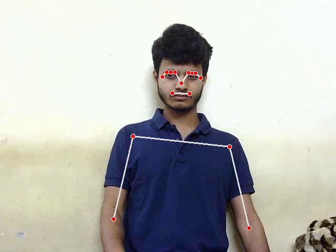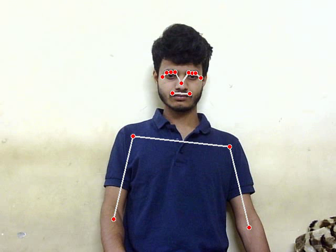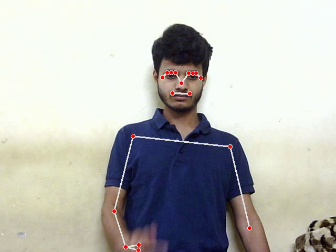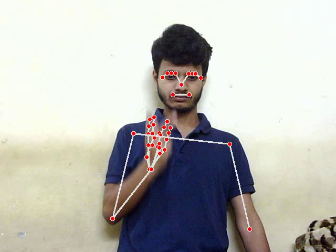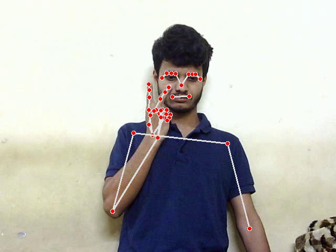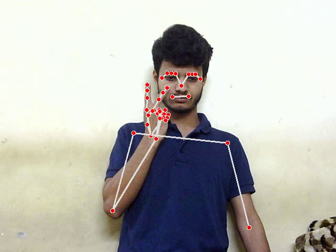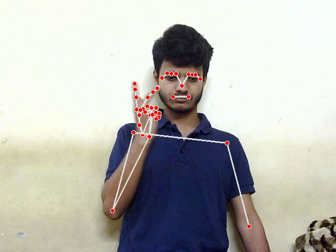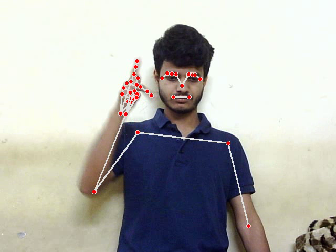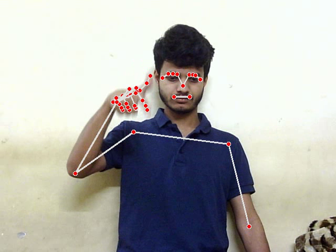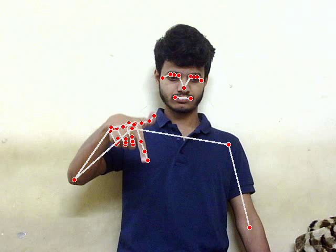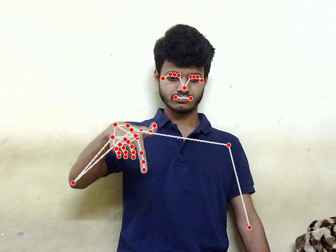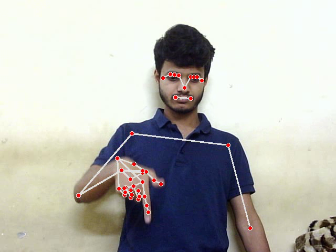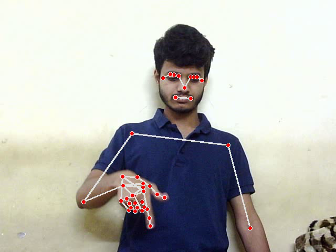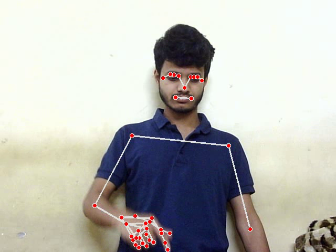see you later